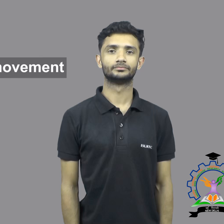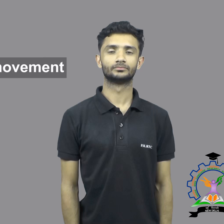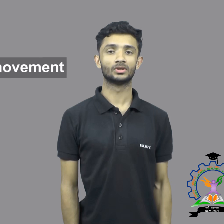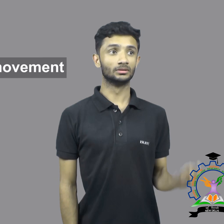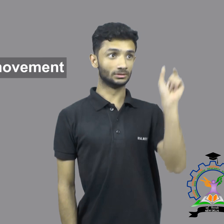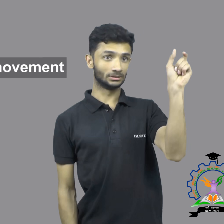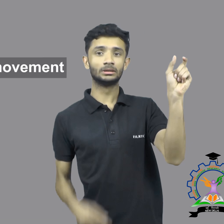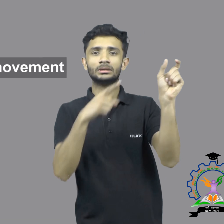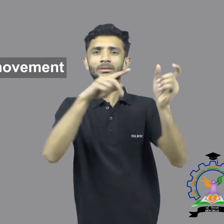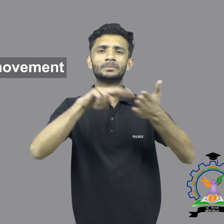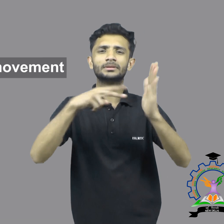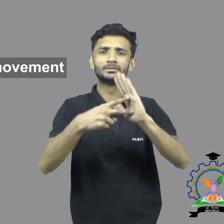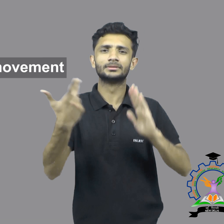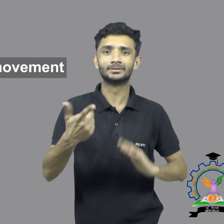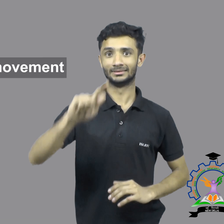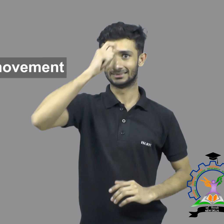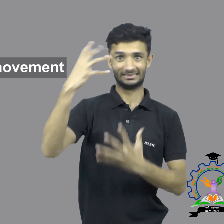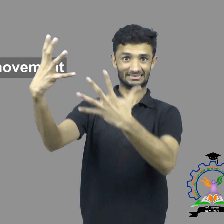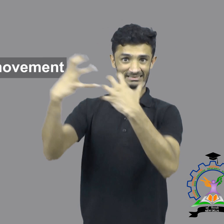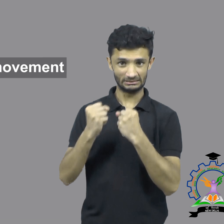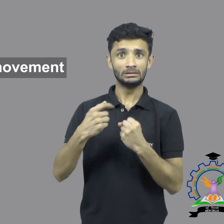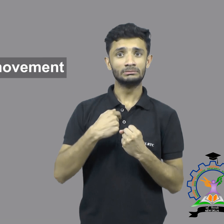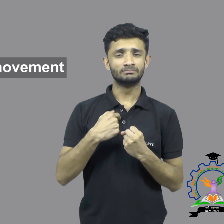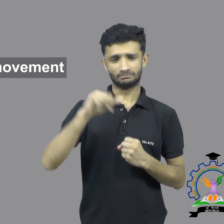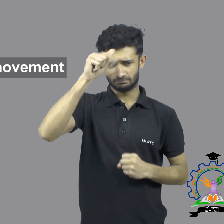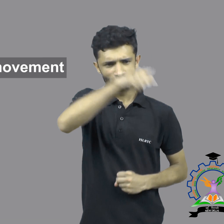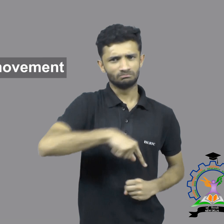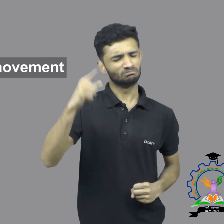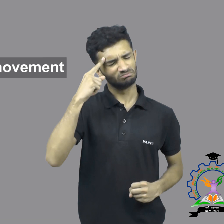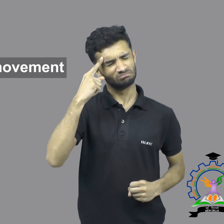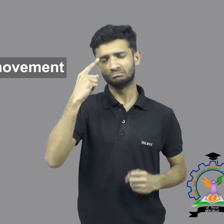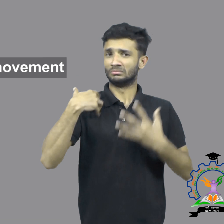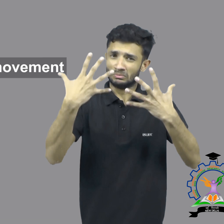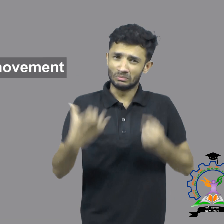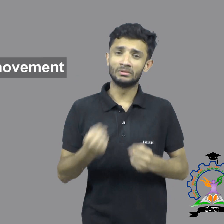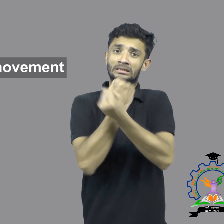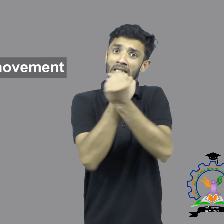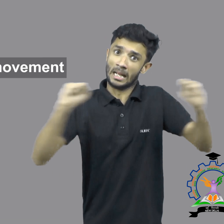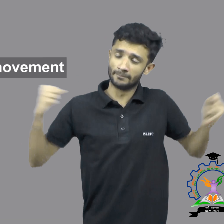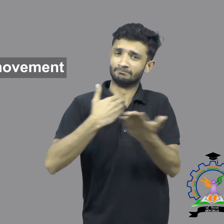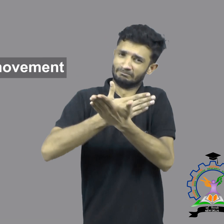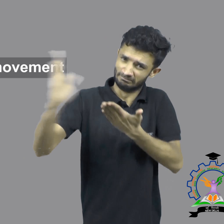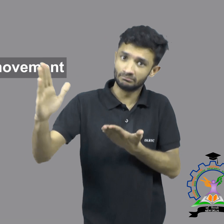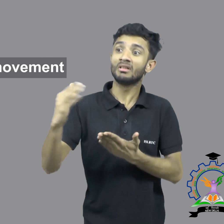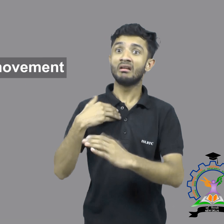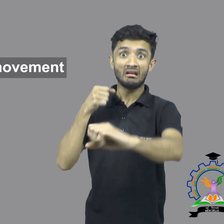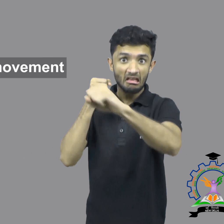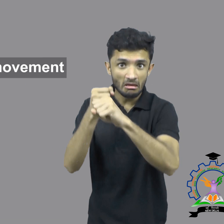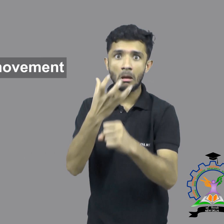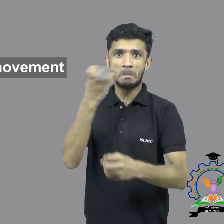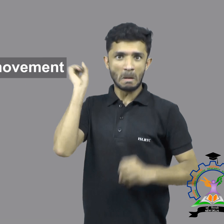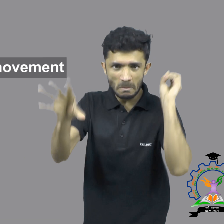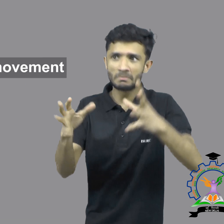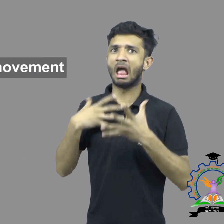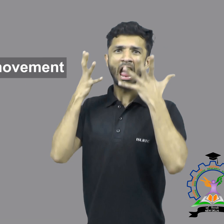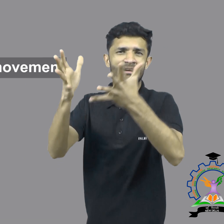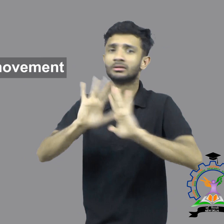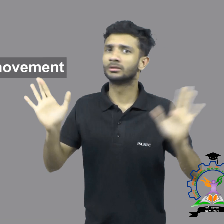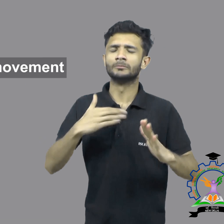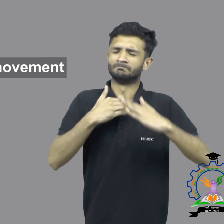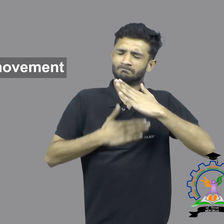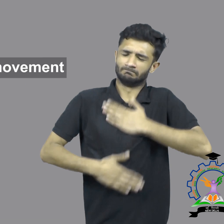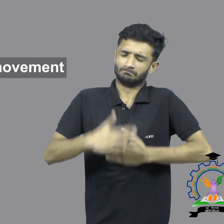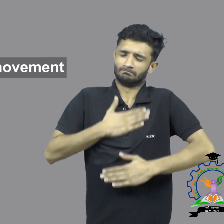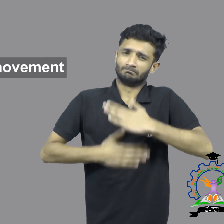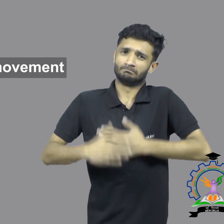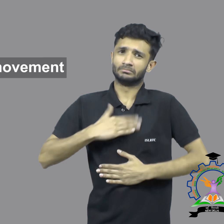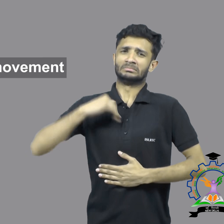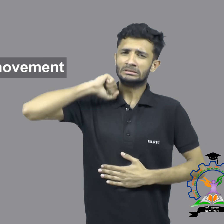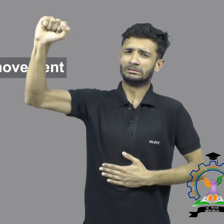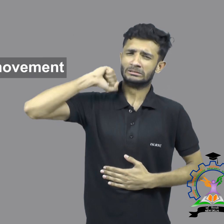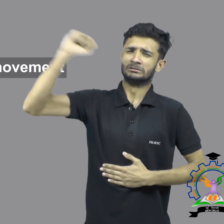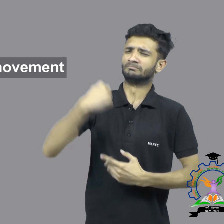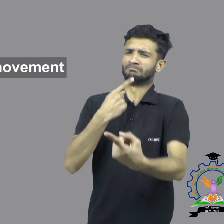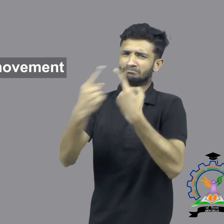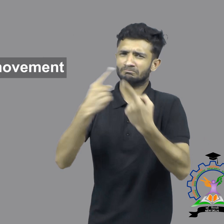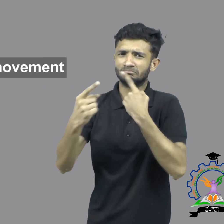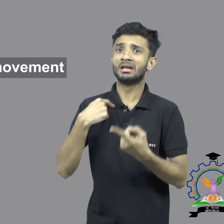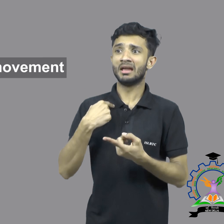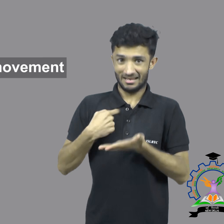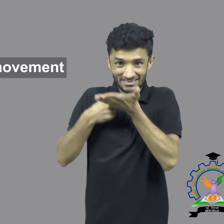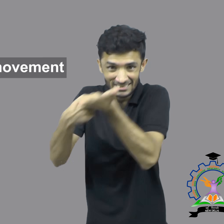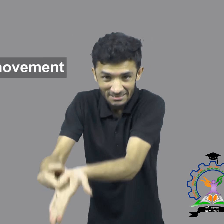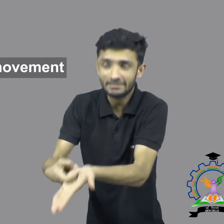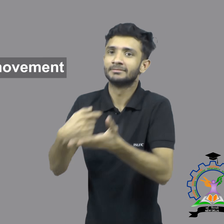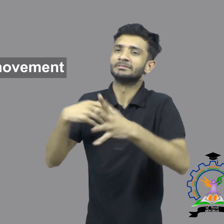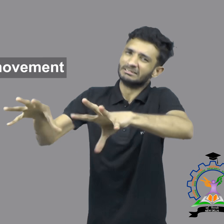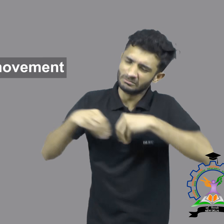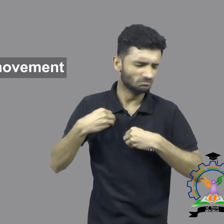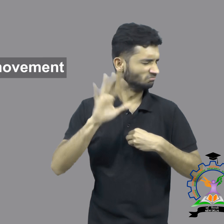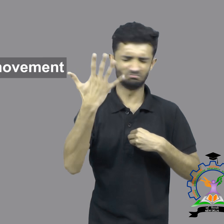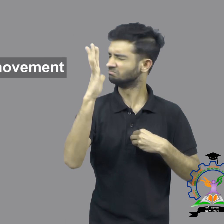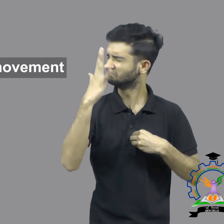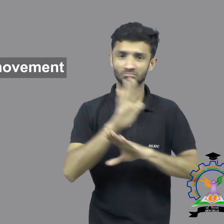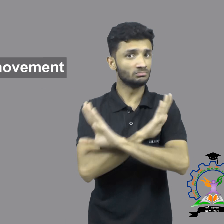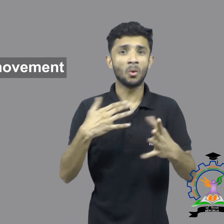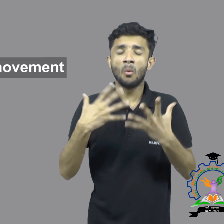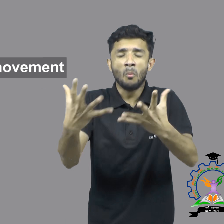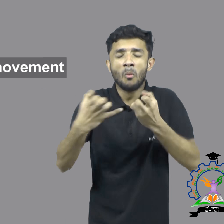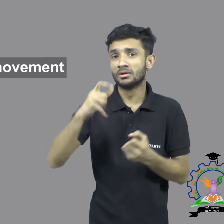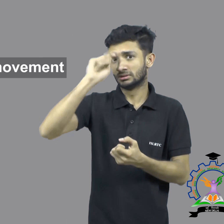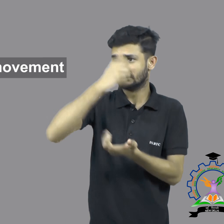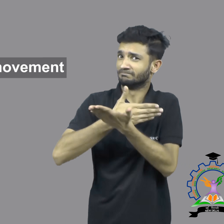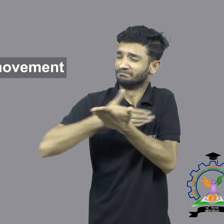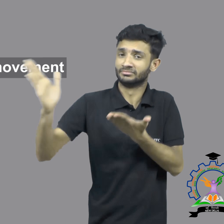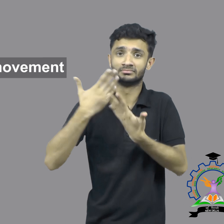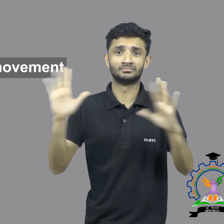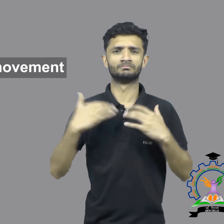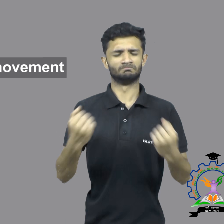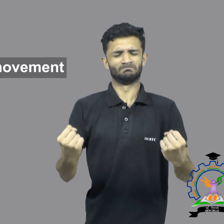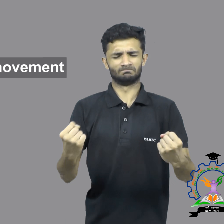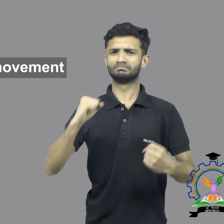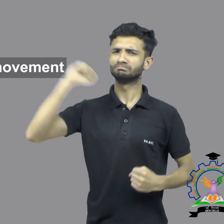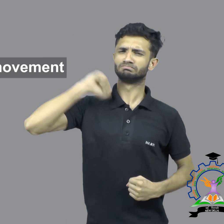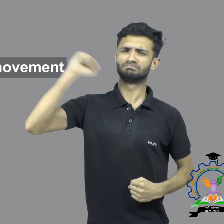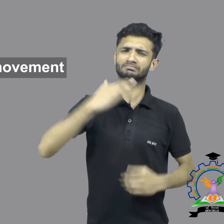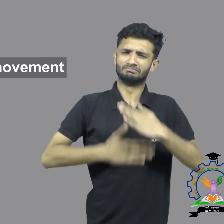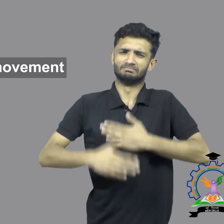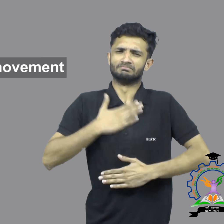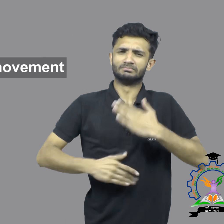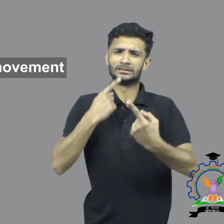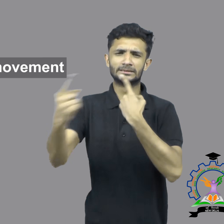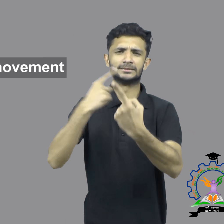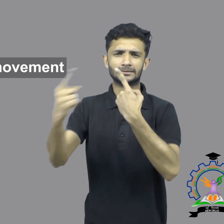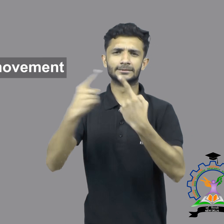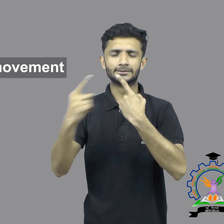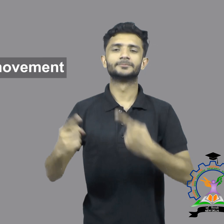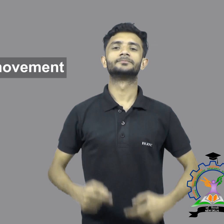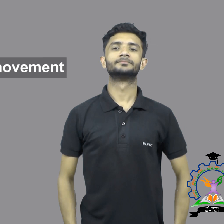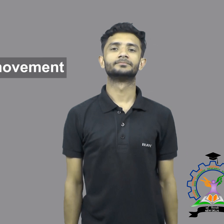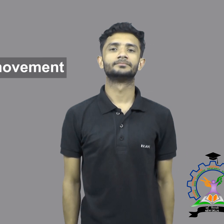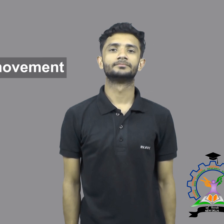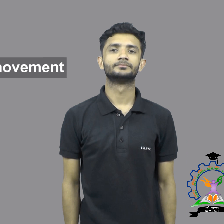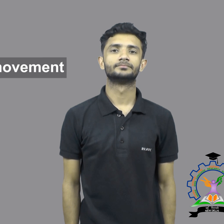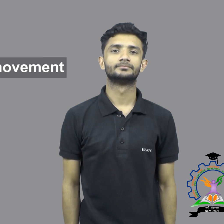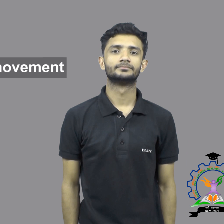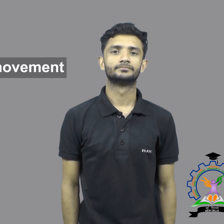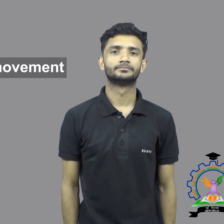Civil Disobedience movement